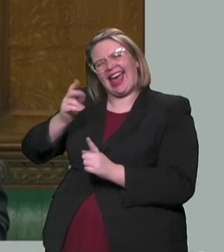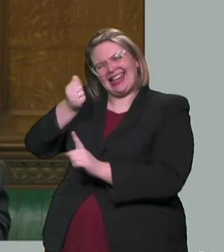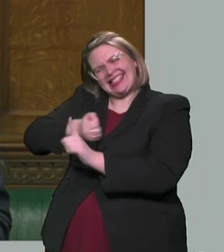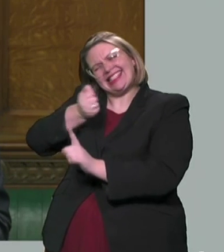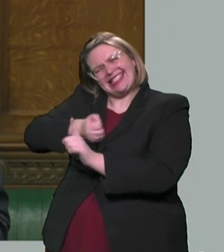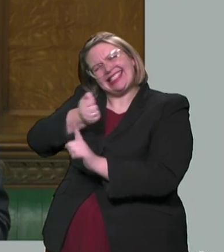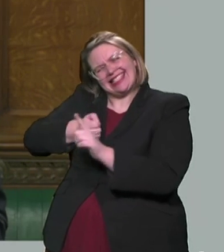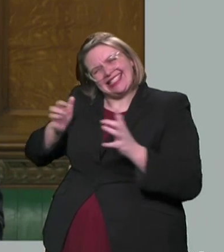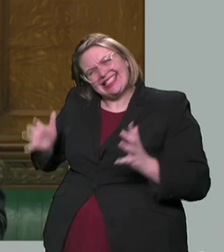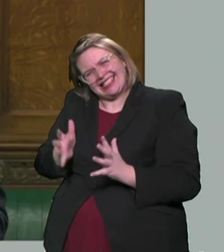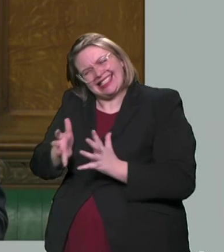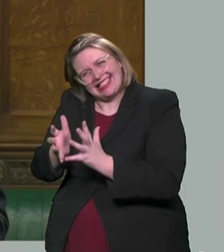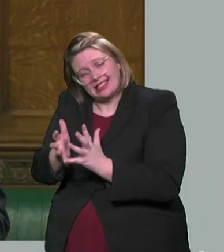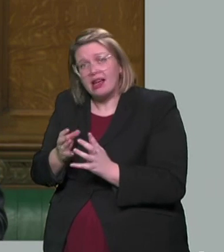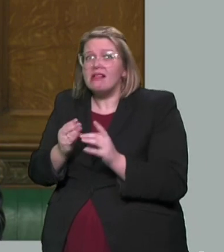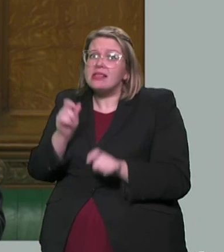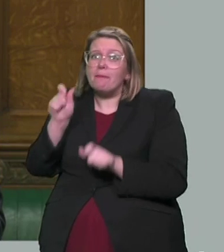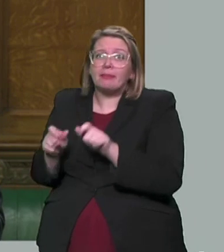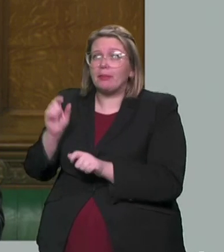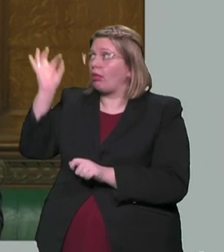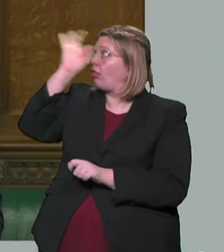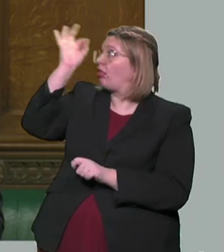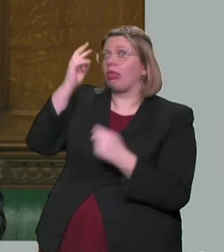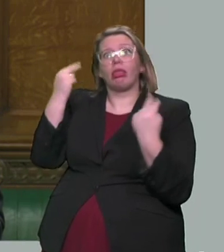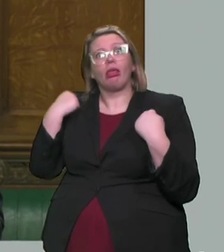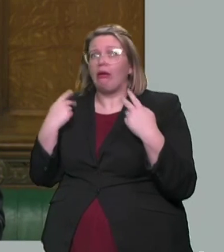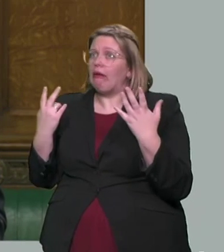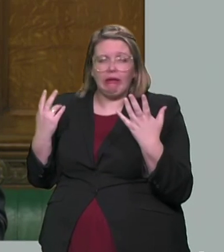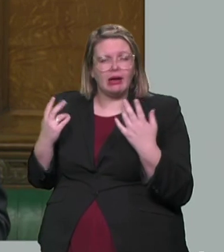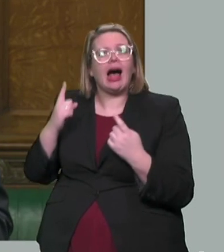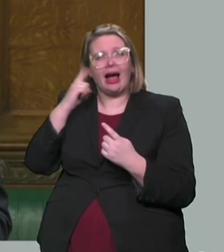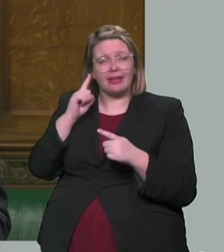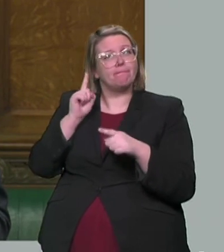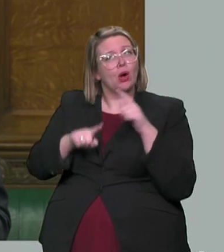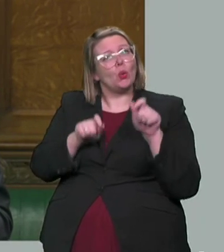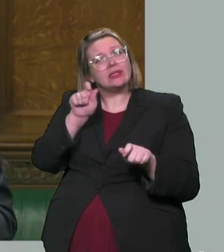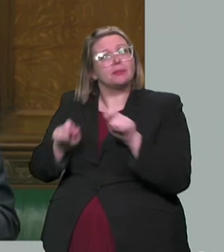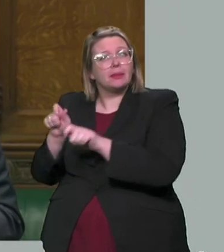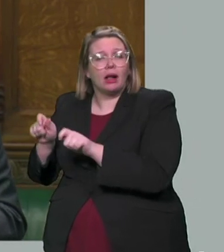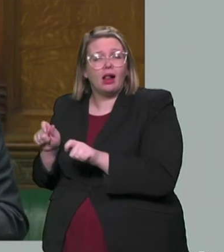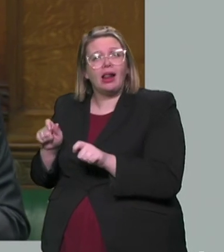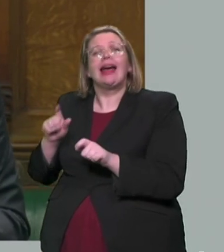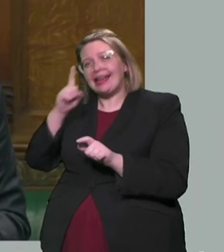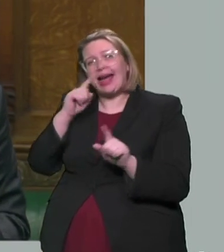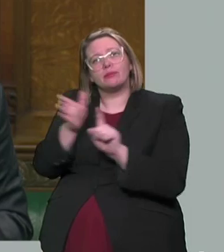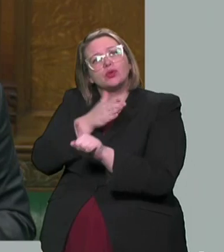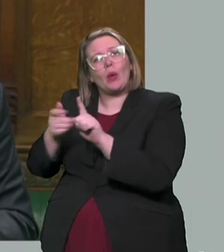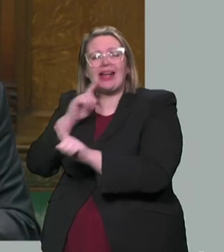Some people will no doubt be completely, misguidedly recalcitrant, but I believe that the vast majority are persuadable.